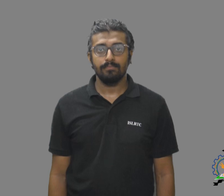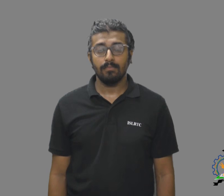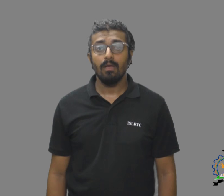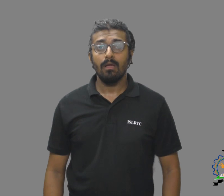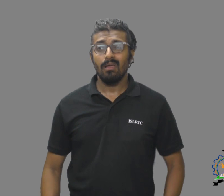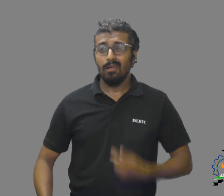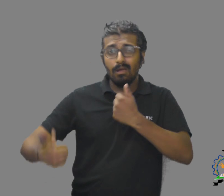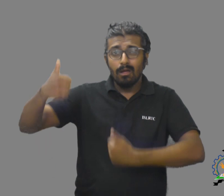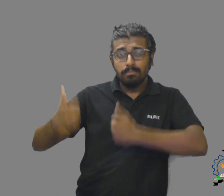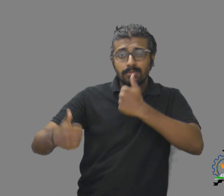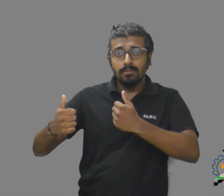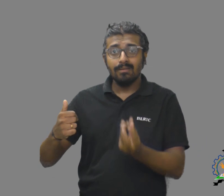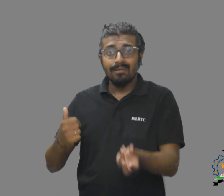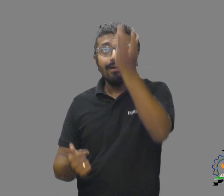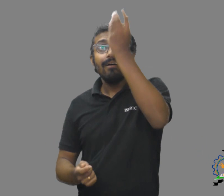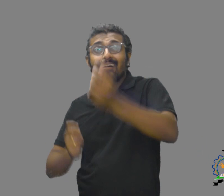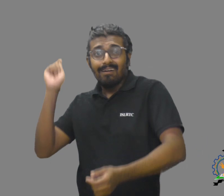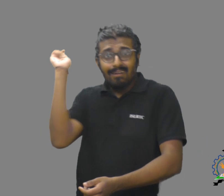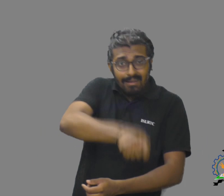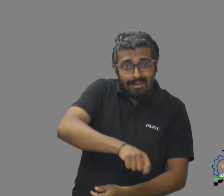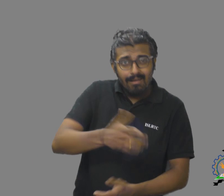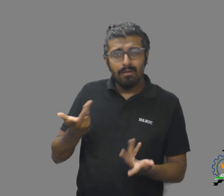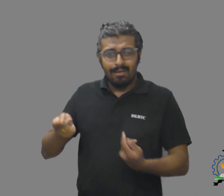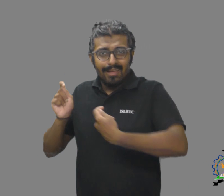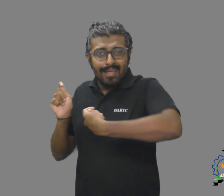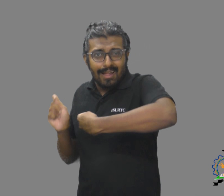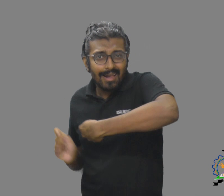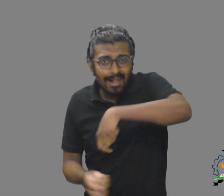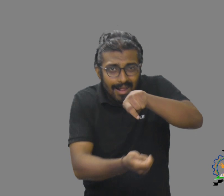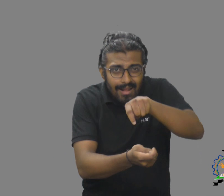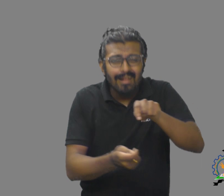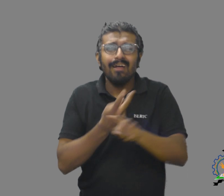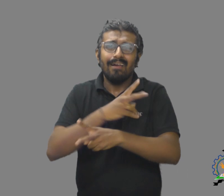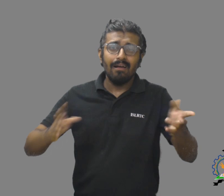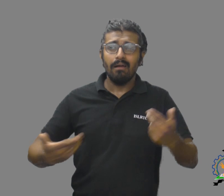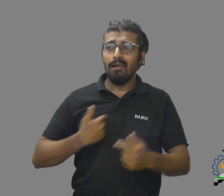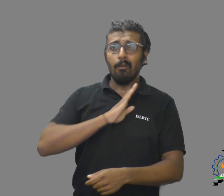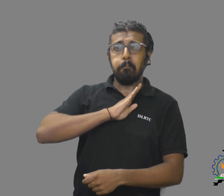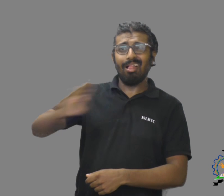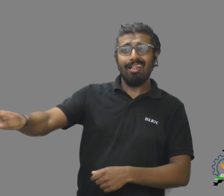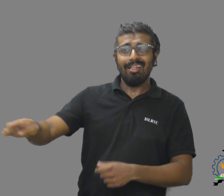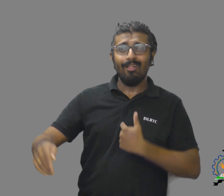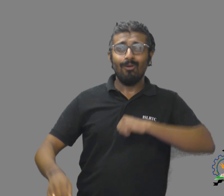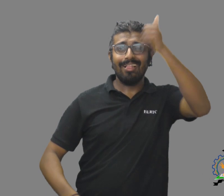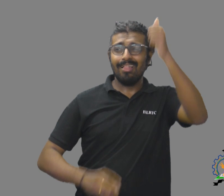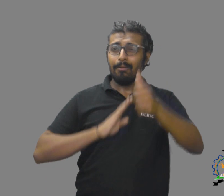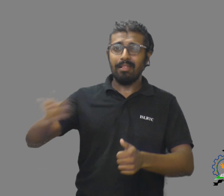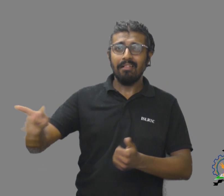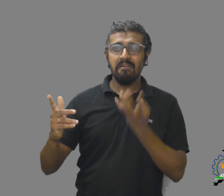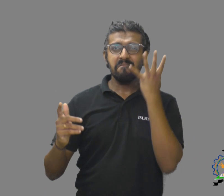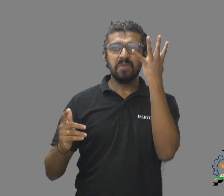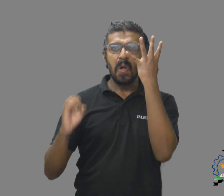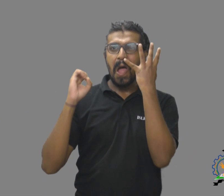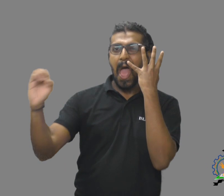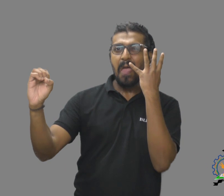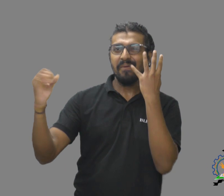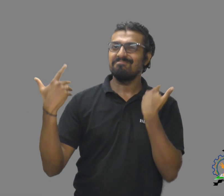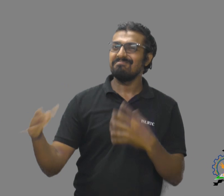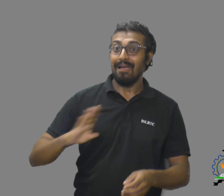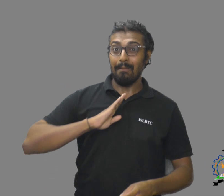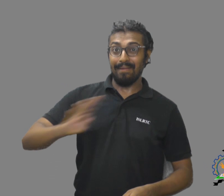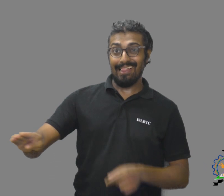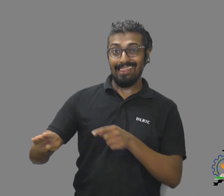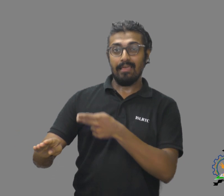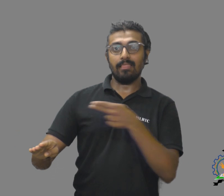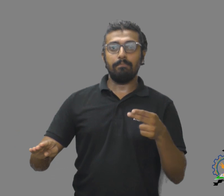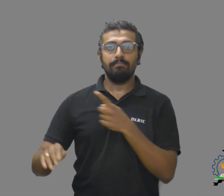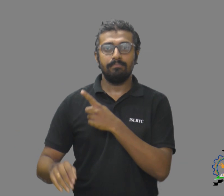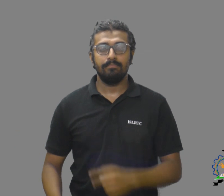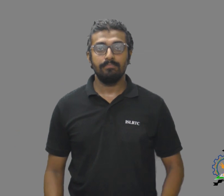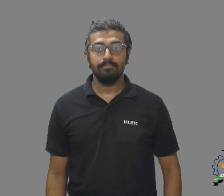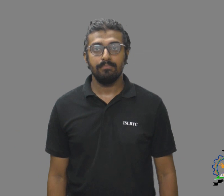Beat Defeat